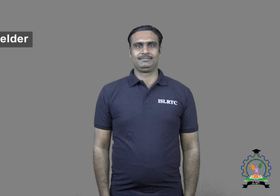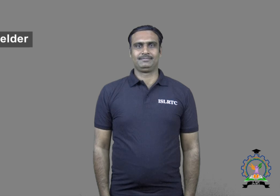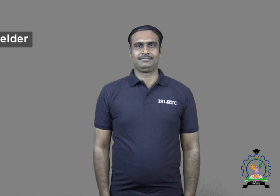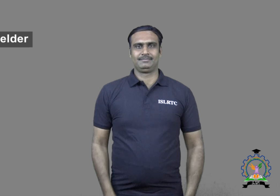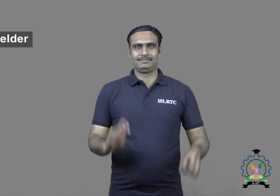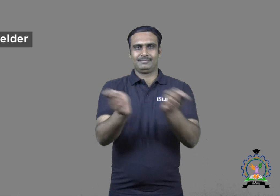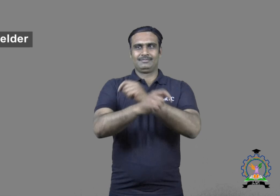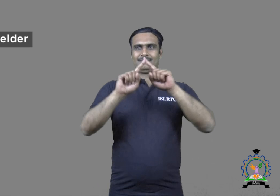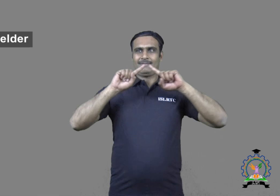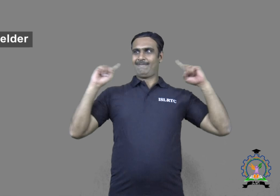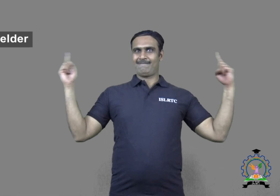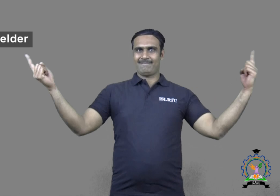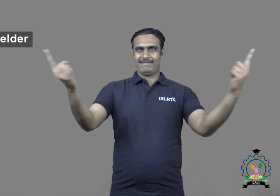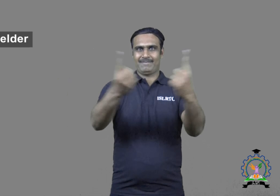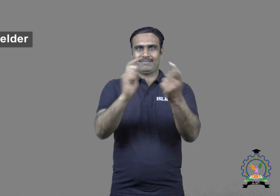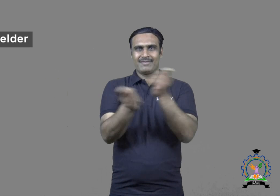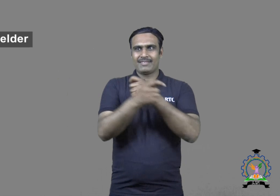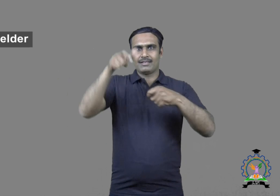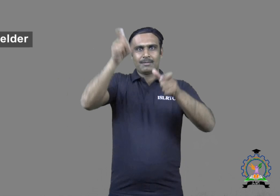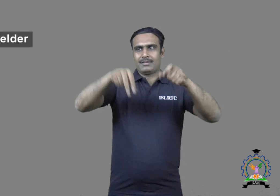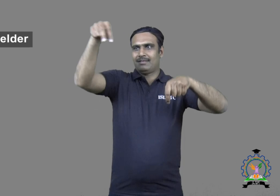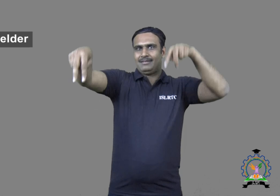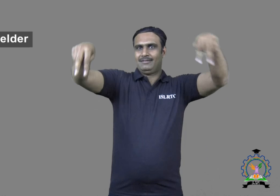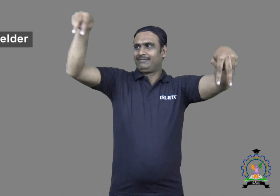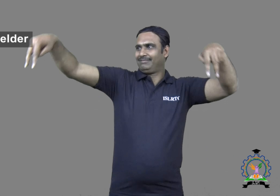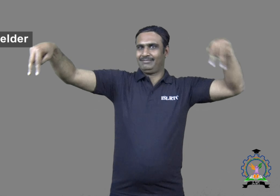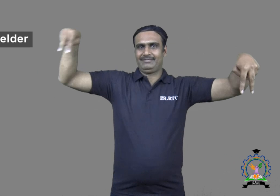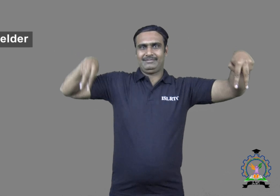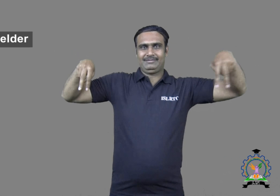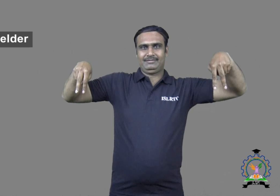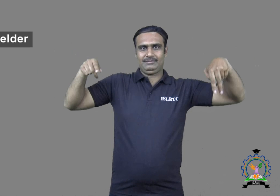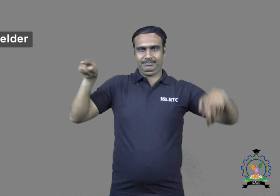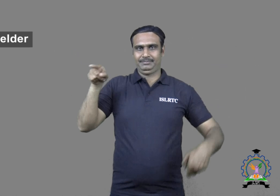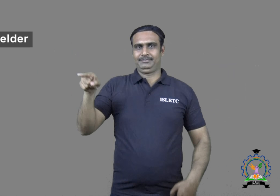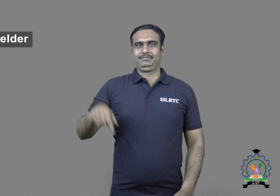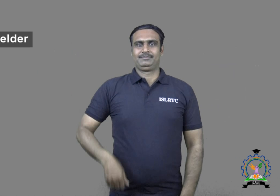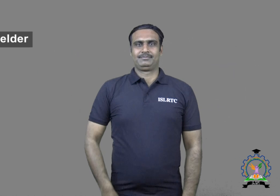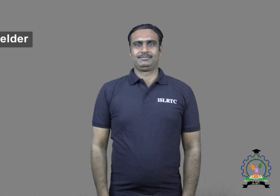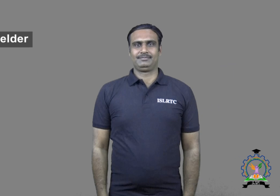Fielder